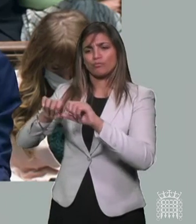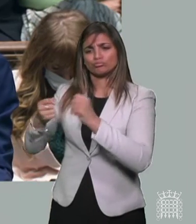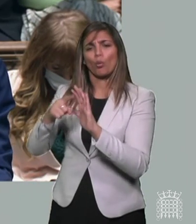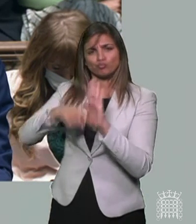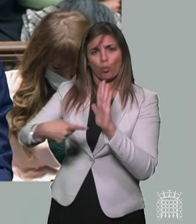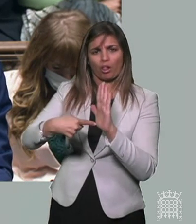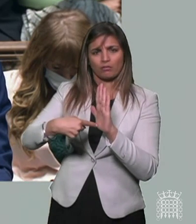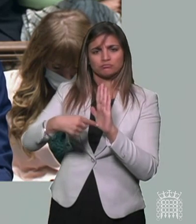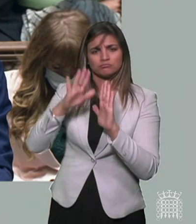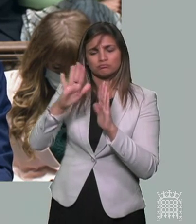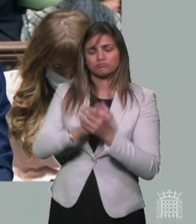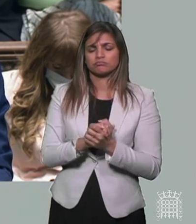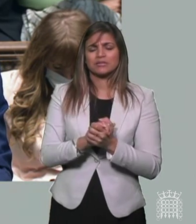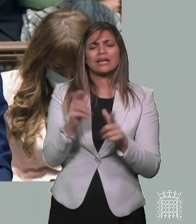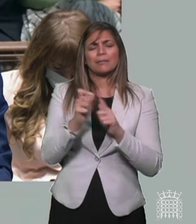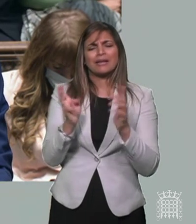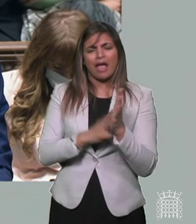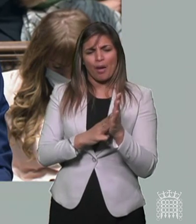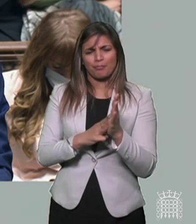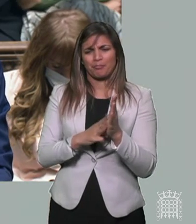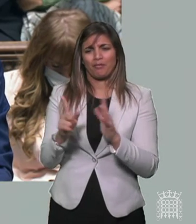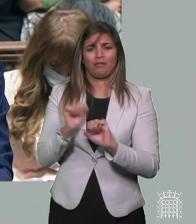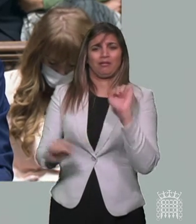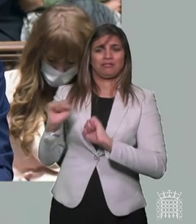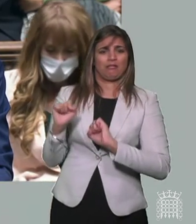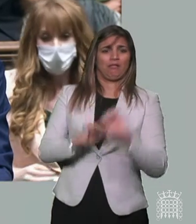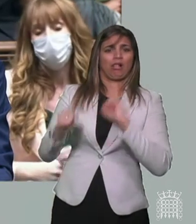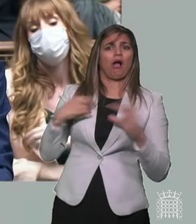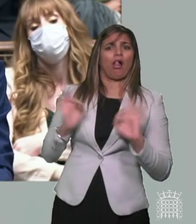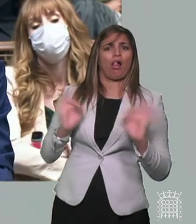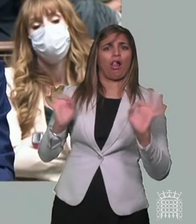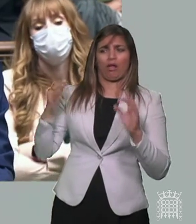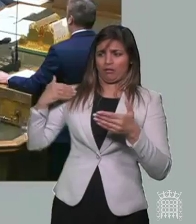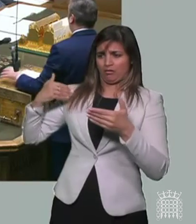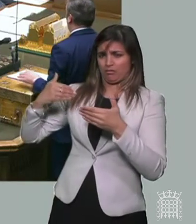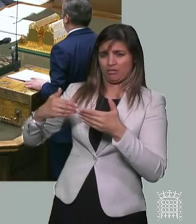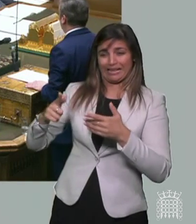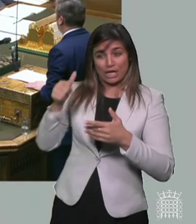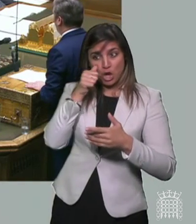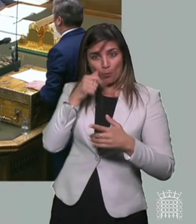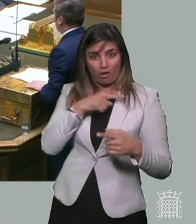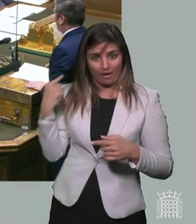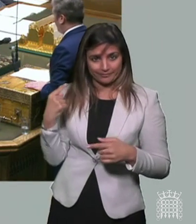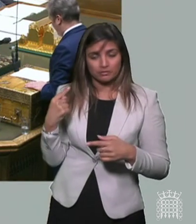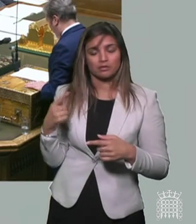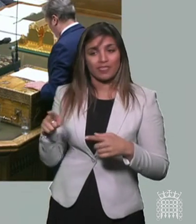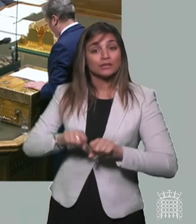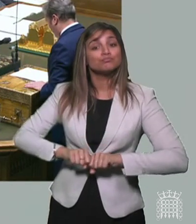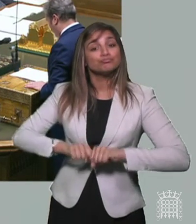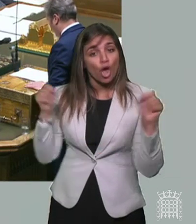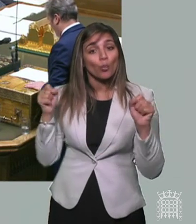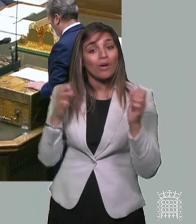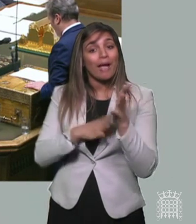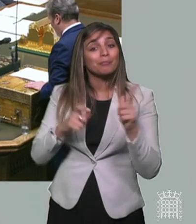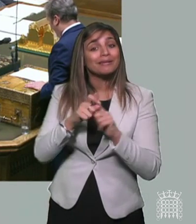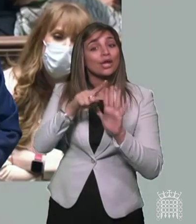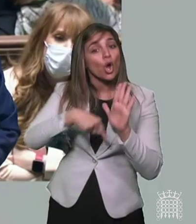We have the Prime Minister putting forward a series of ridiculous denials, which he knows are untrue—a clear breach of the ministerial code.